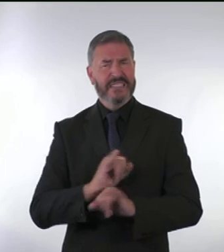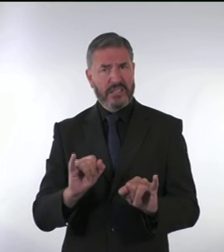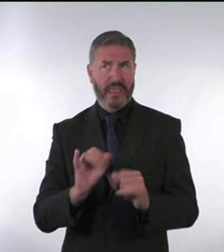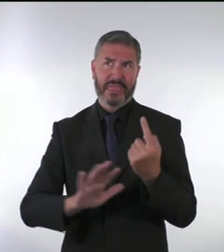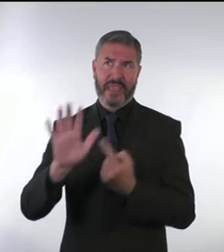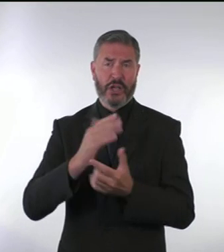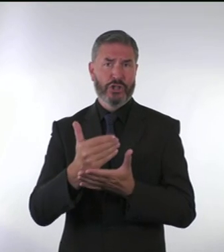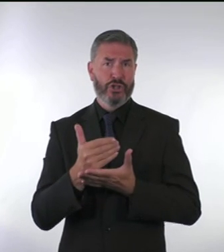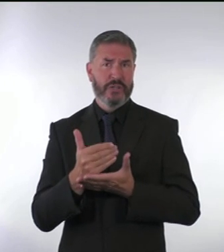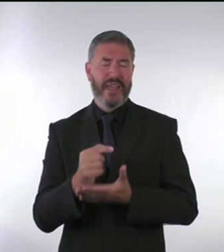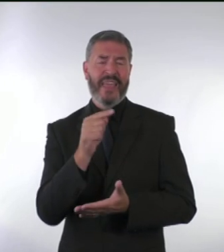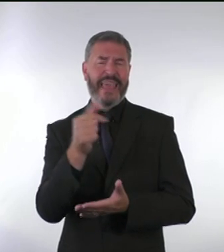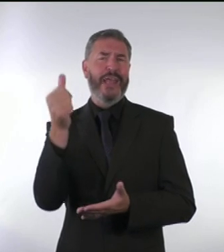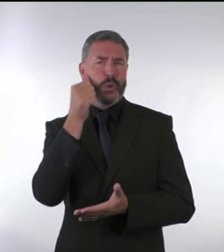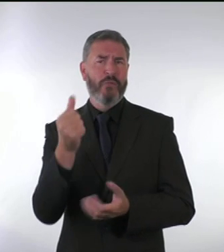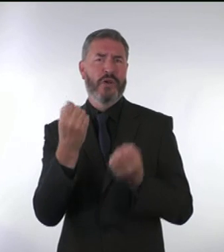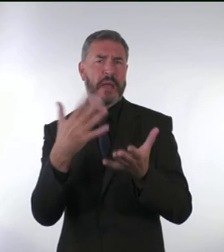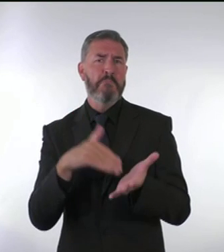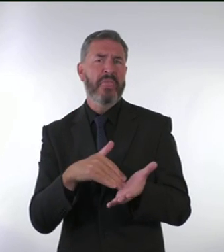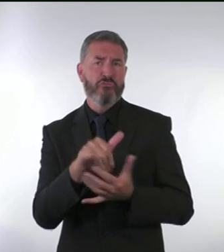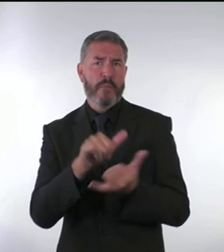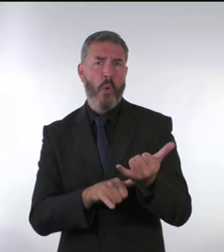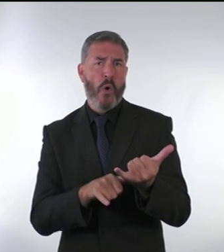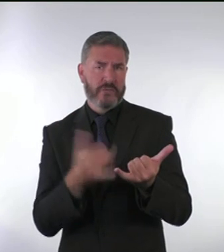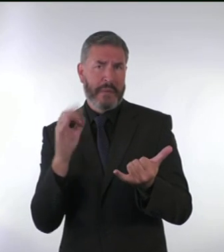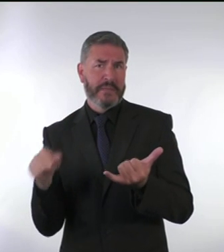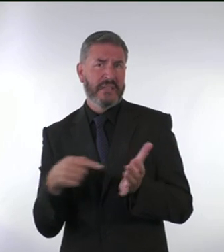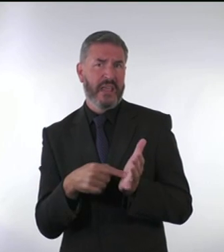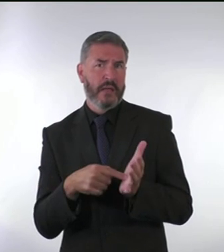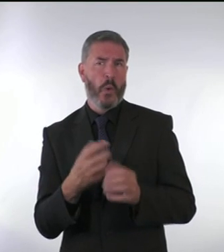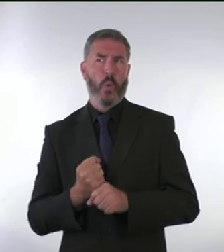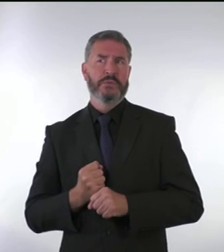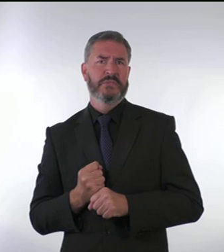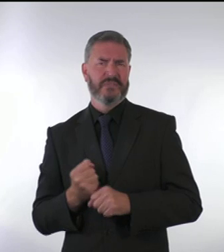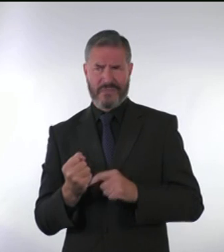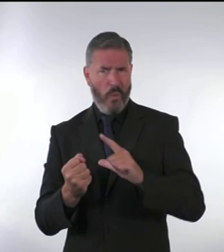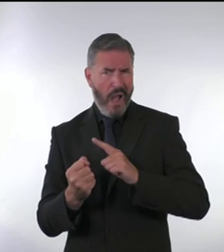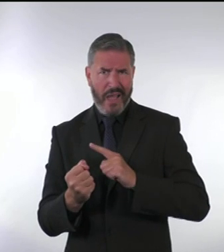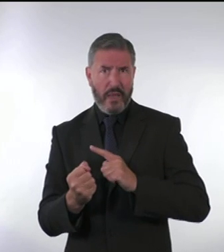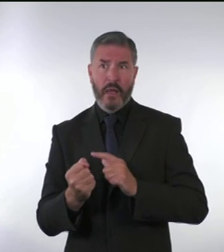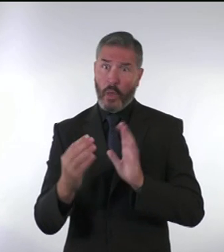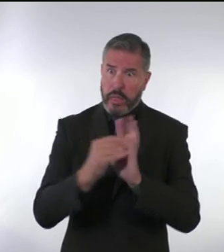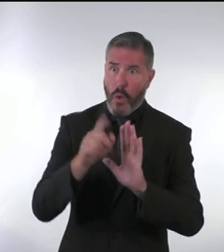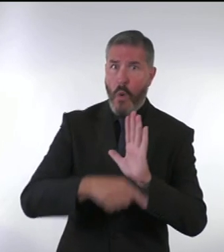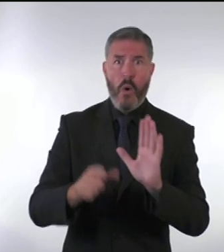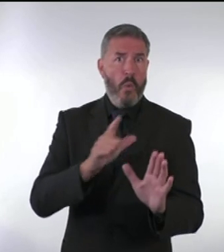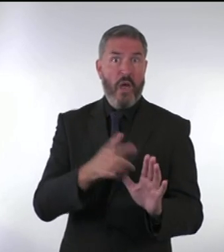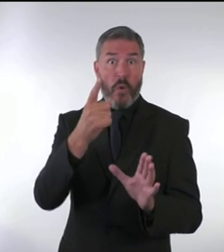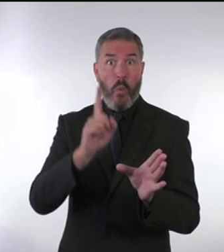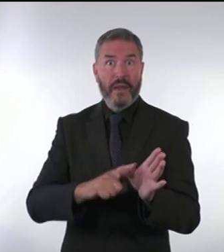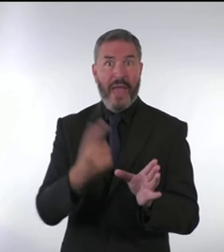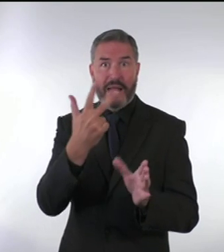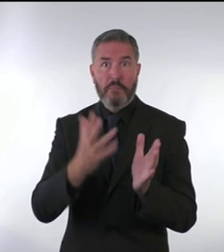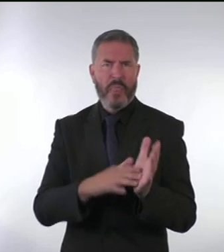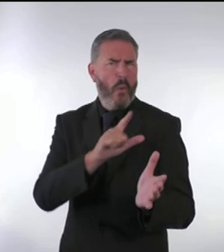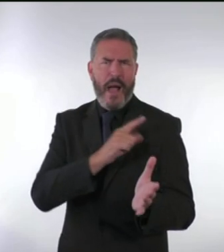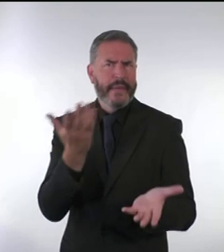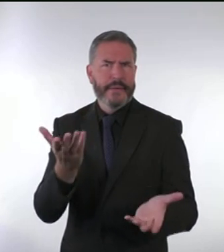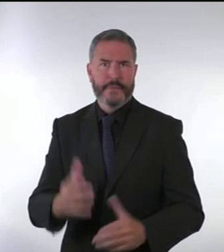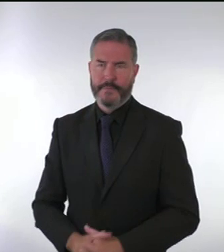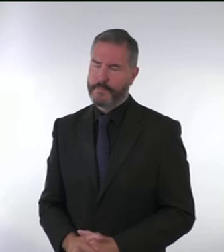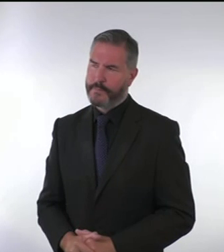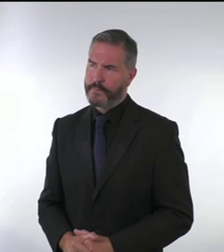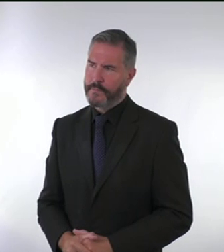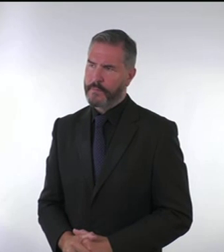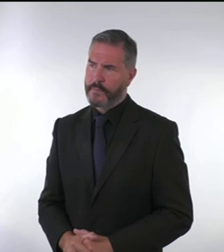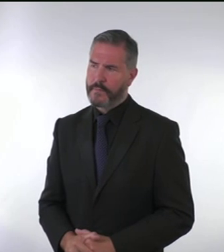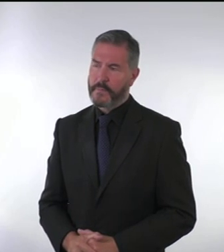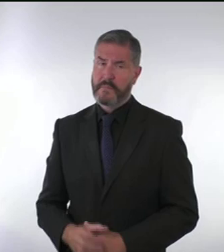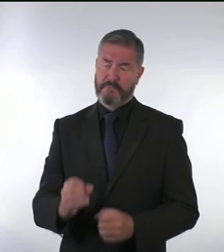He sat on this report for 10 months and failed to plug a gap in our law on national security for a year and a half.